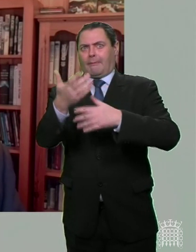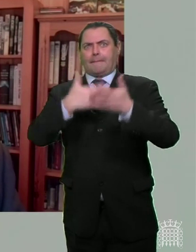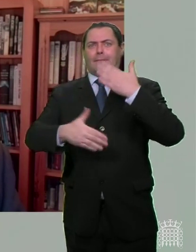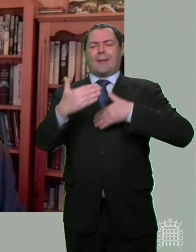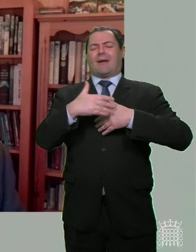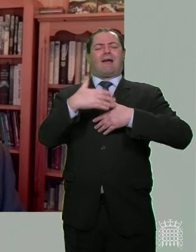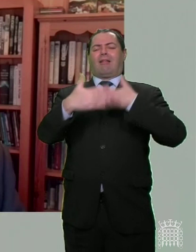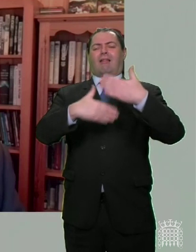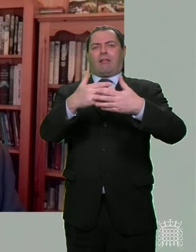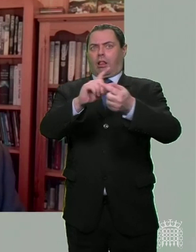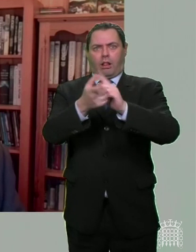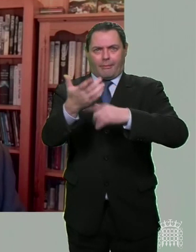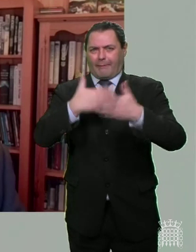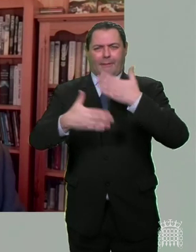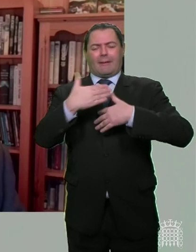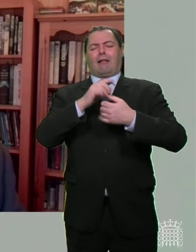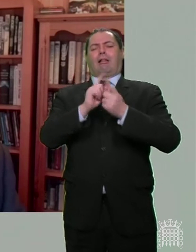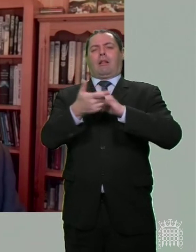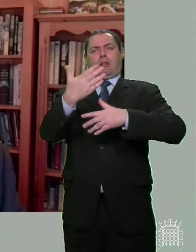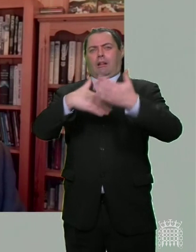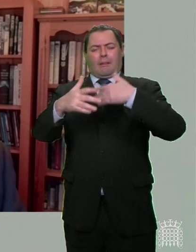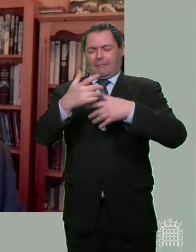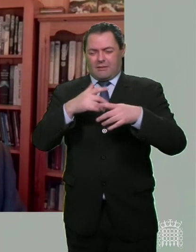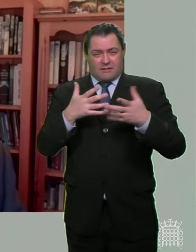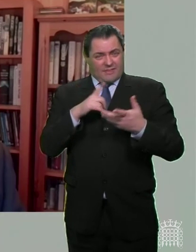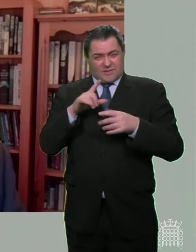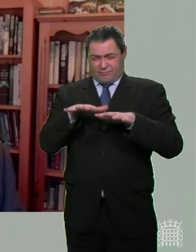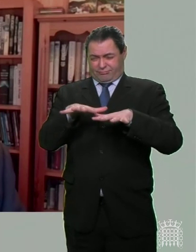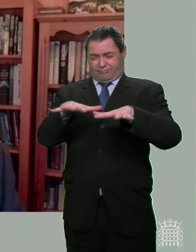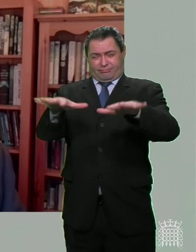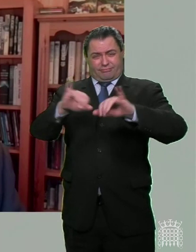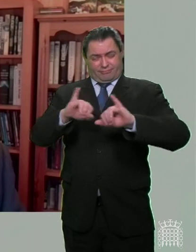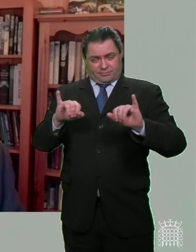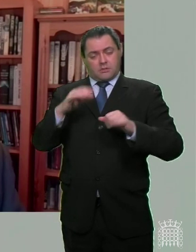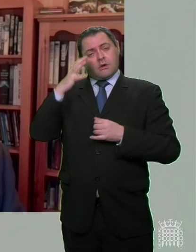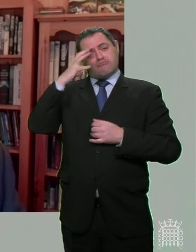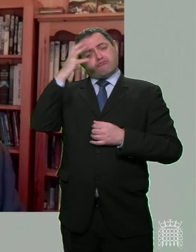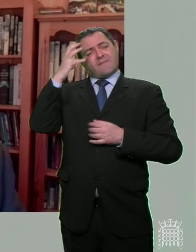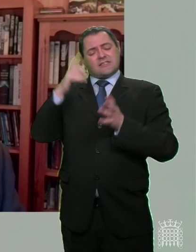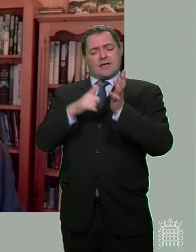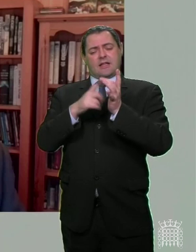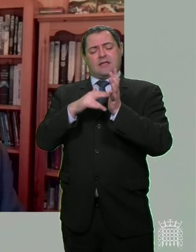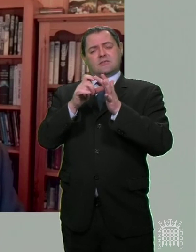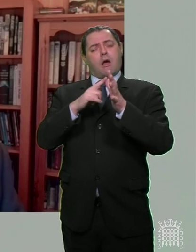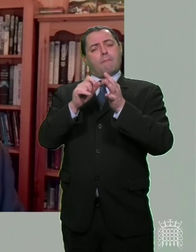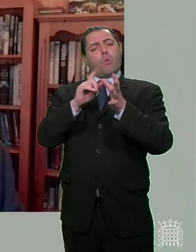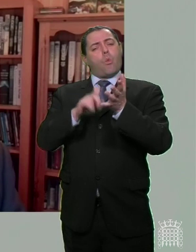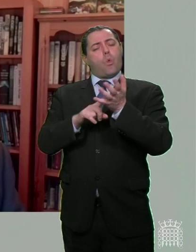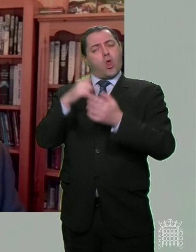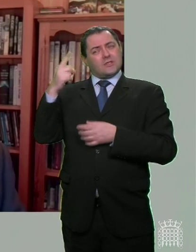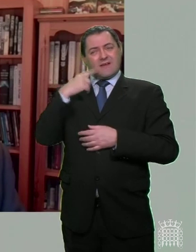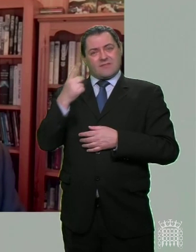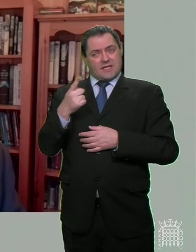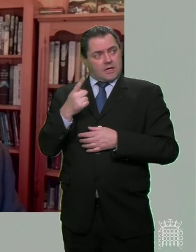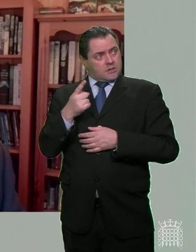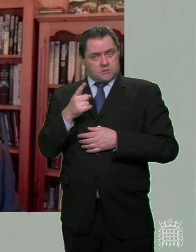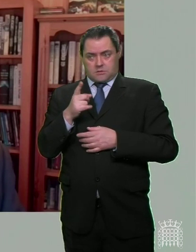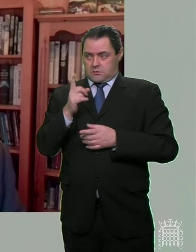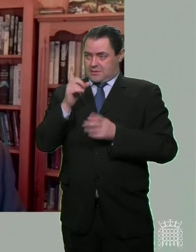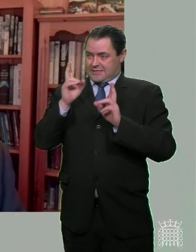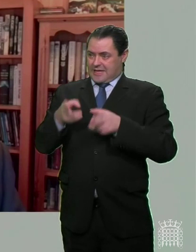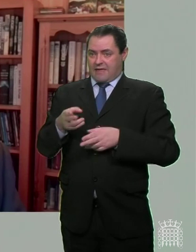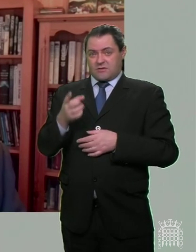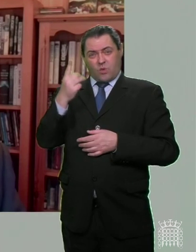All of this has had an effect on the scale of the pandemic. Professor Linda Bauld has said that nearly a quarter of all deaths we have seen have occurred in the last month.